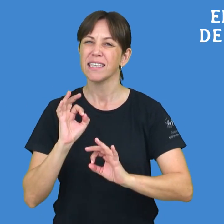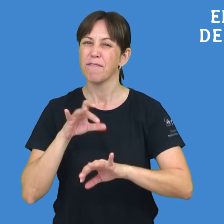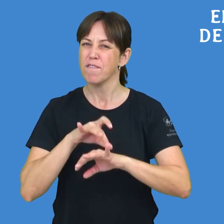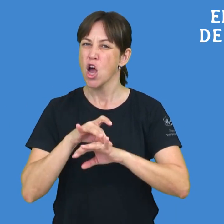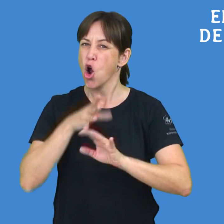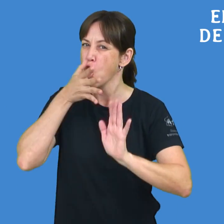enfermo